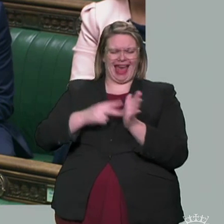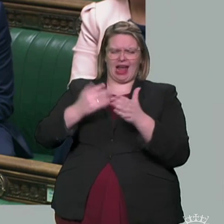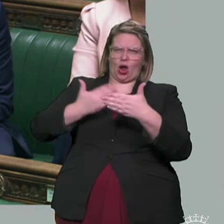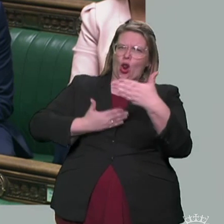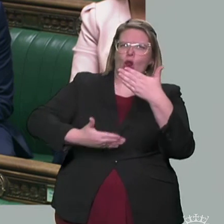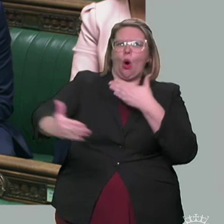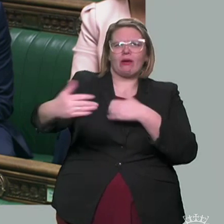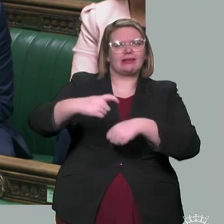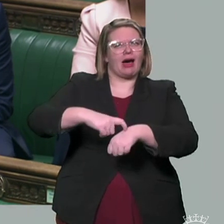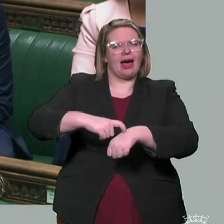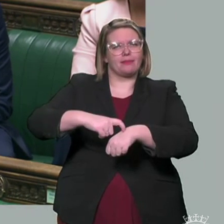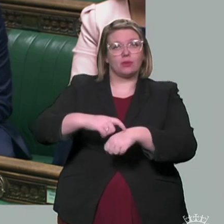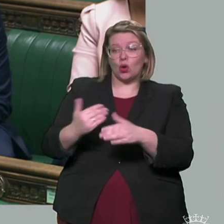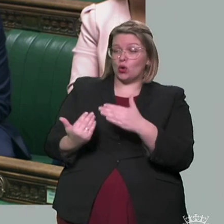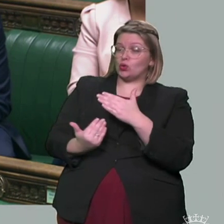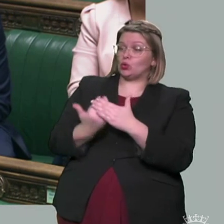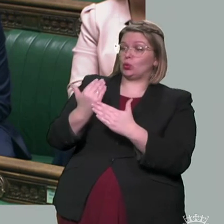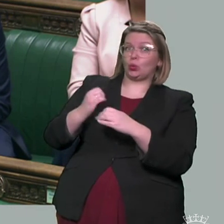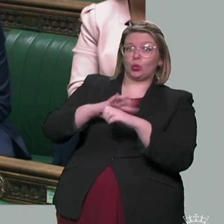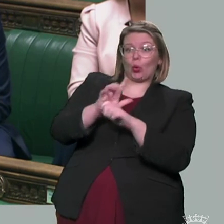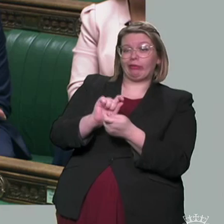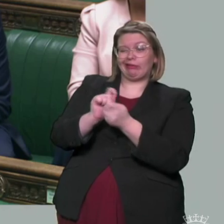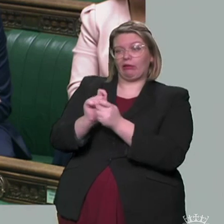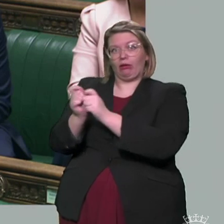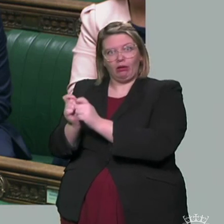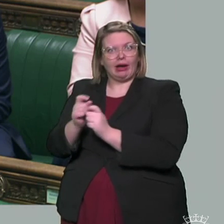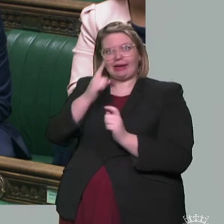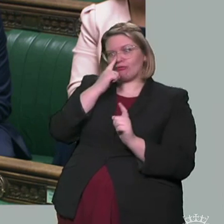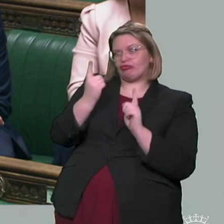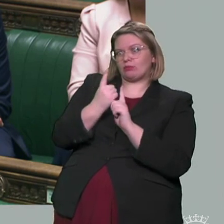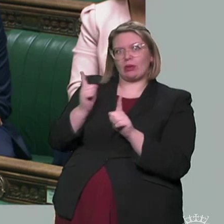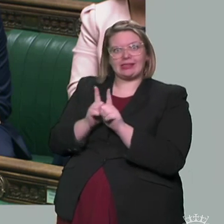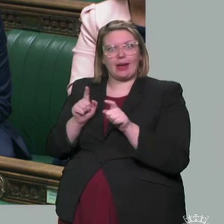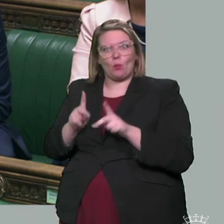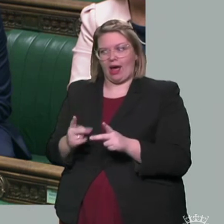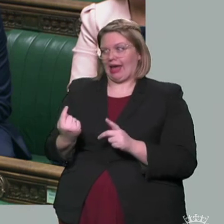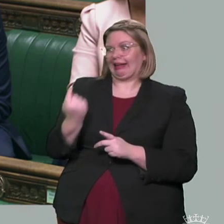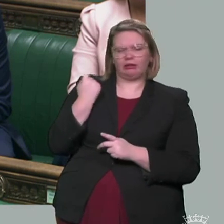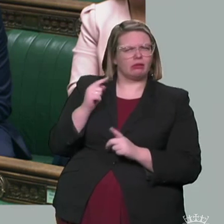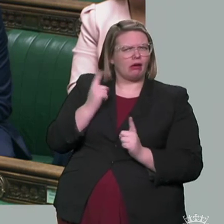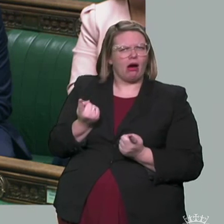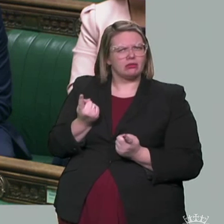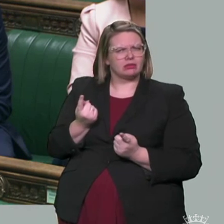We cannot respond to every new variant in the way we have to this one.